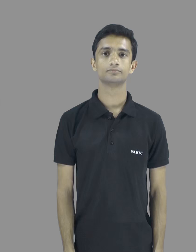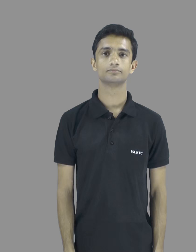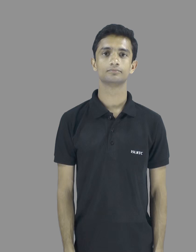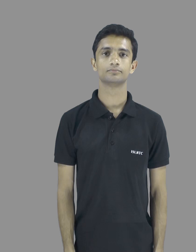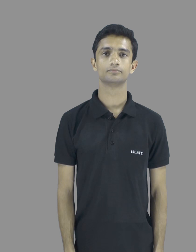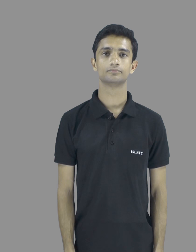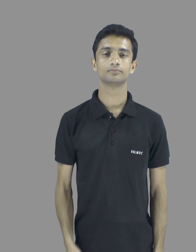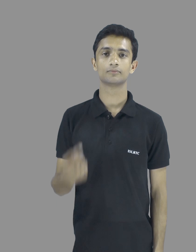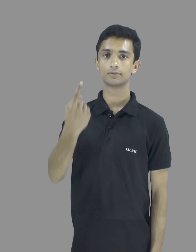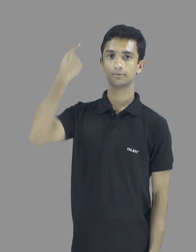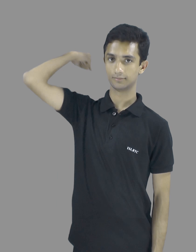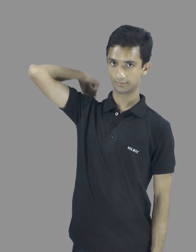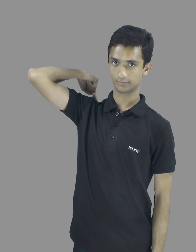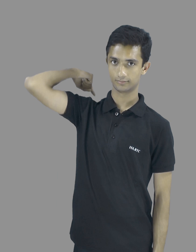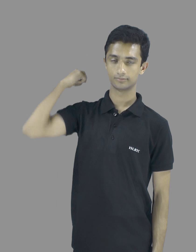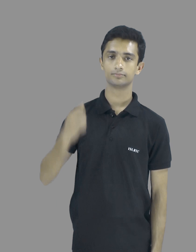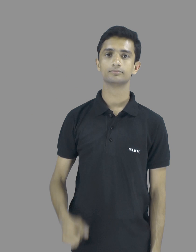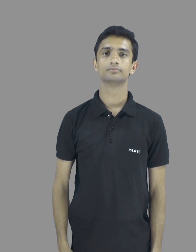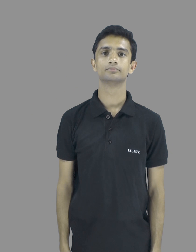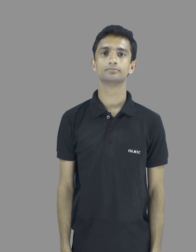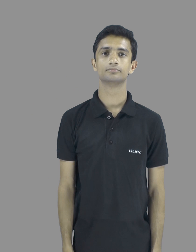Behind